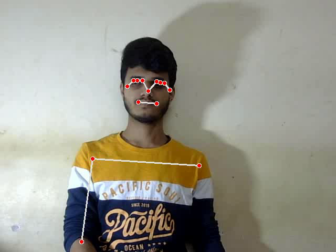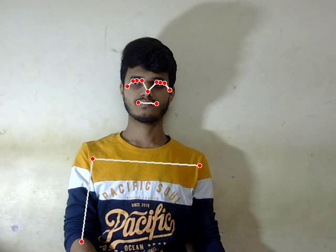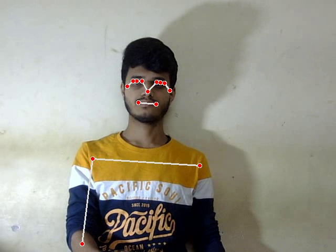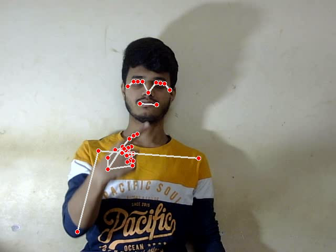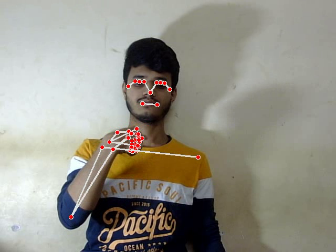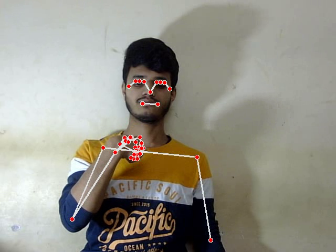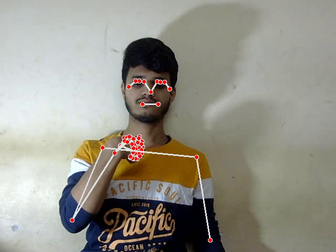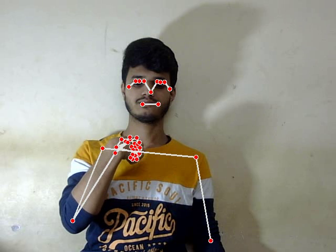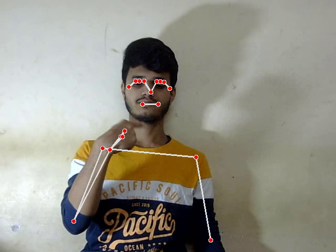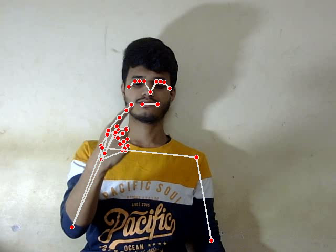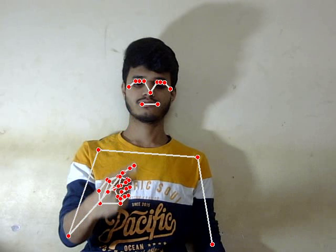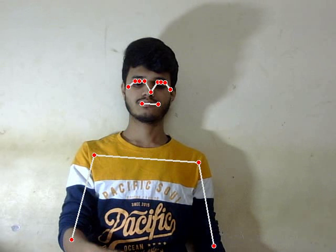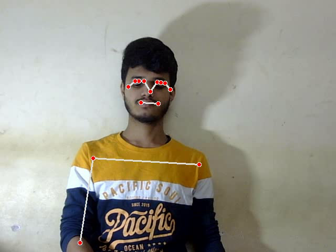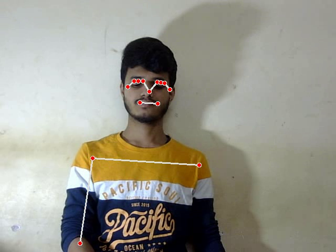I